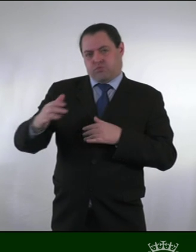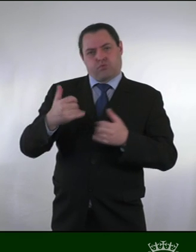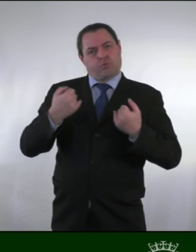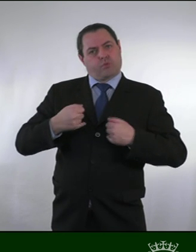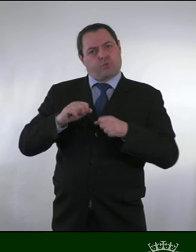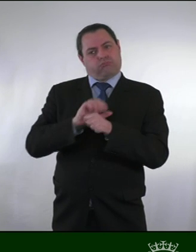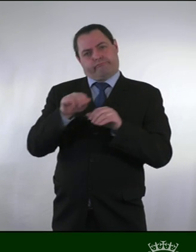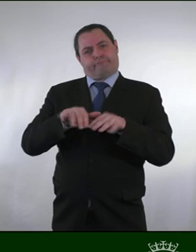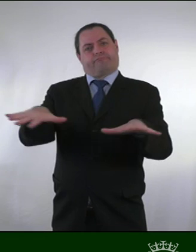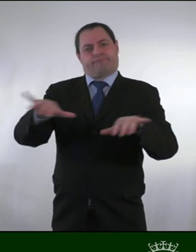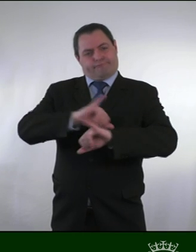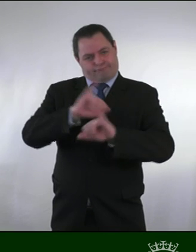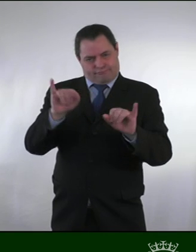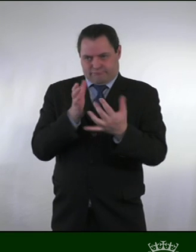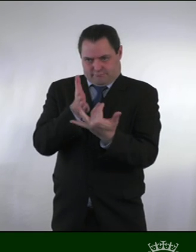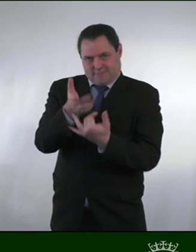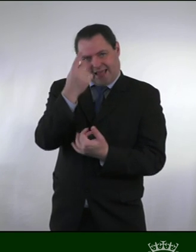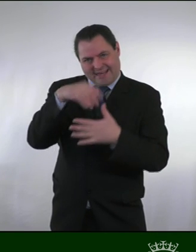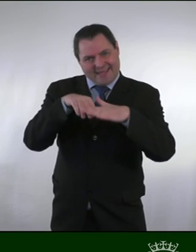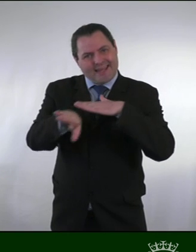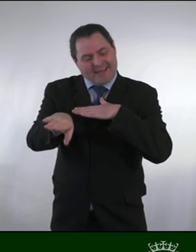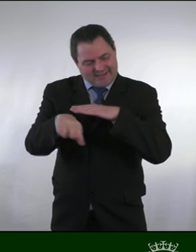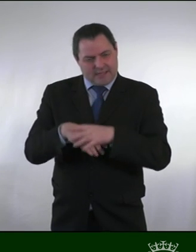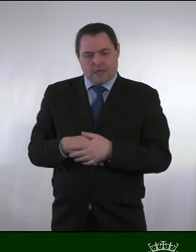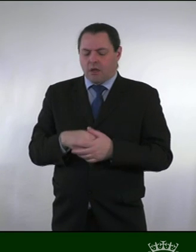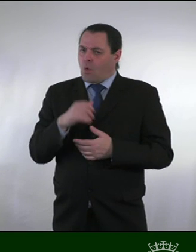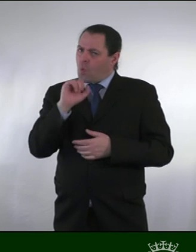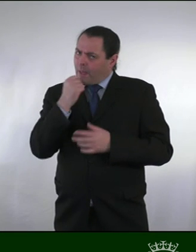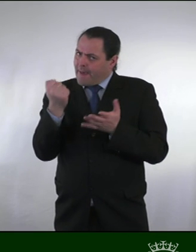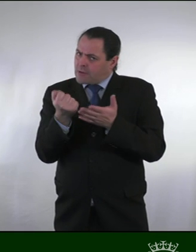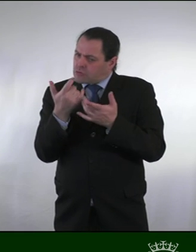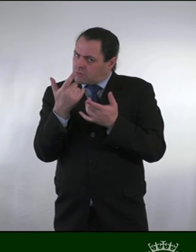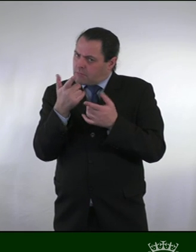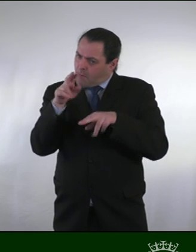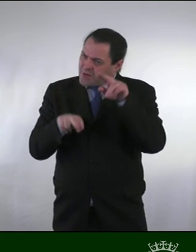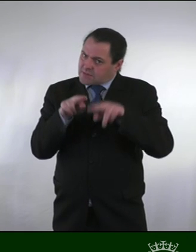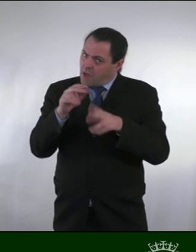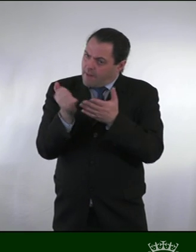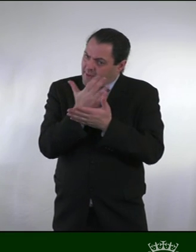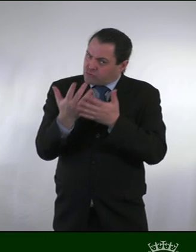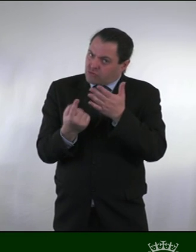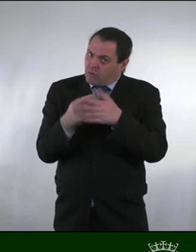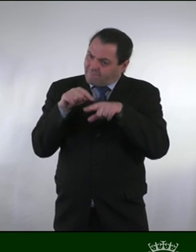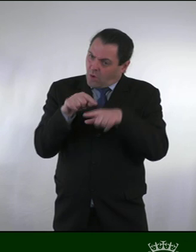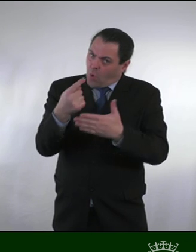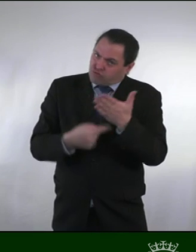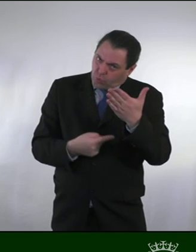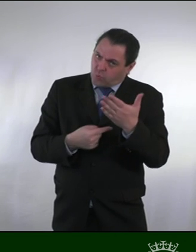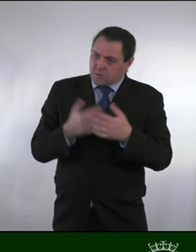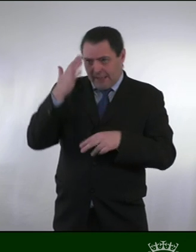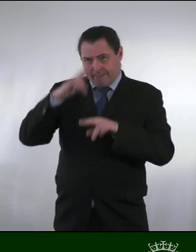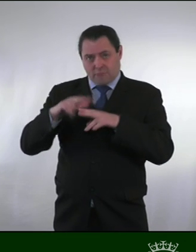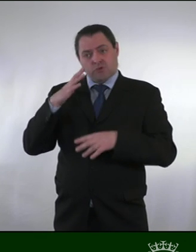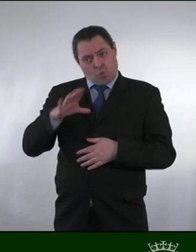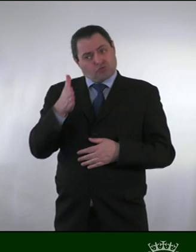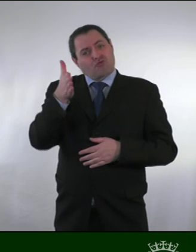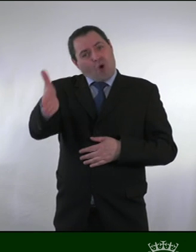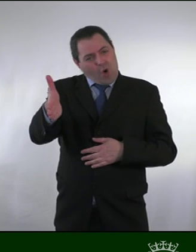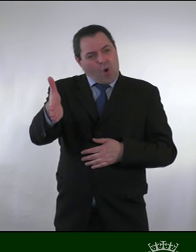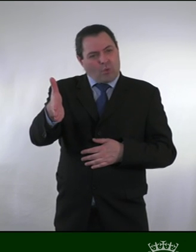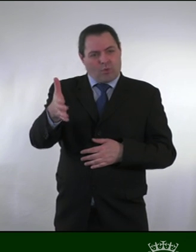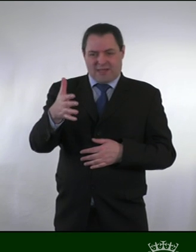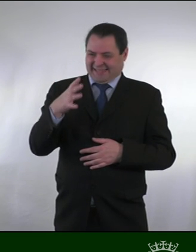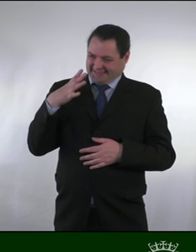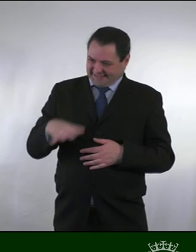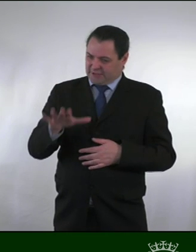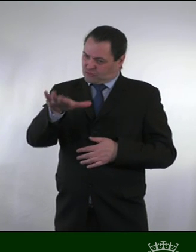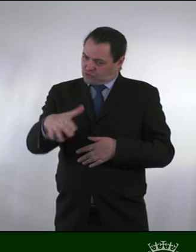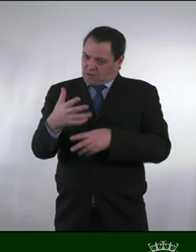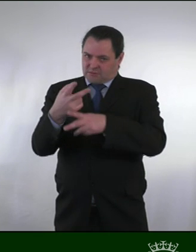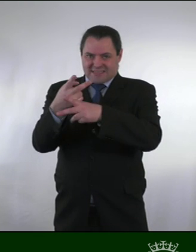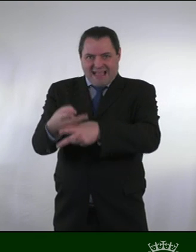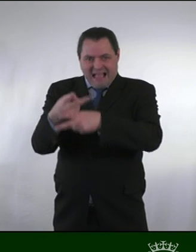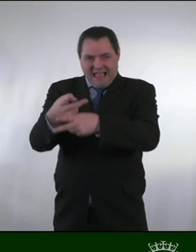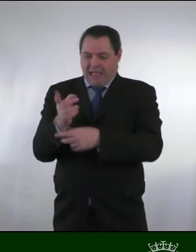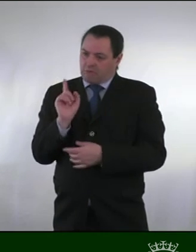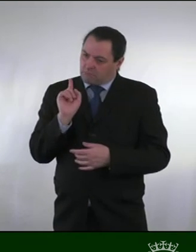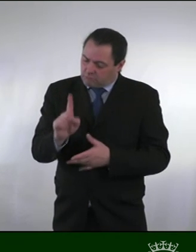Can the Prime Minister confirm that compliance with this guidance will be monitored, and can he reassure parents, once and for all, that we know that they are integral to their child’s care in hospital, and not just visitors?